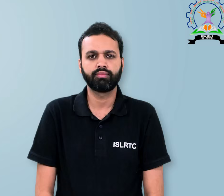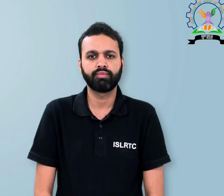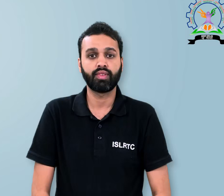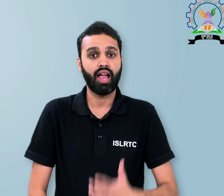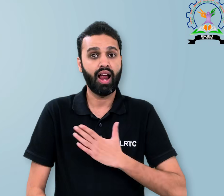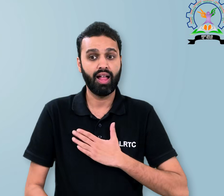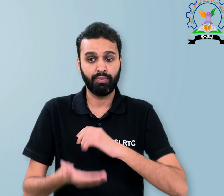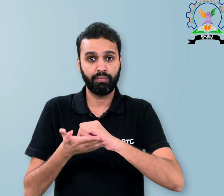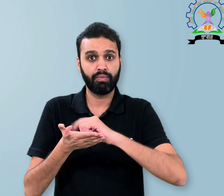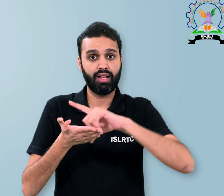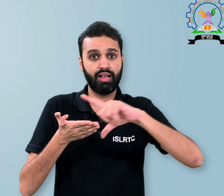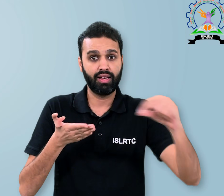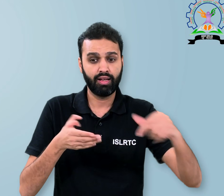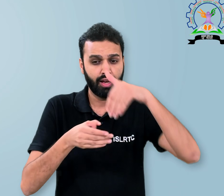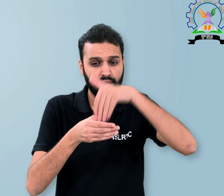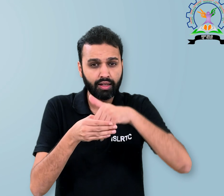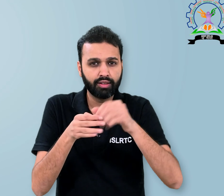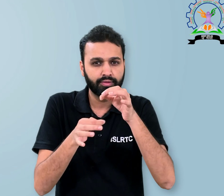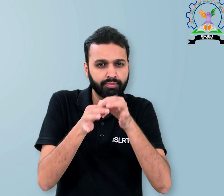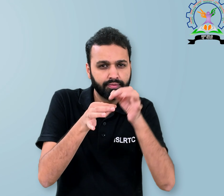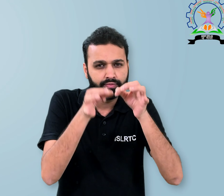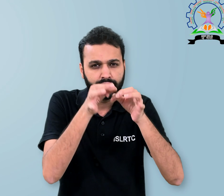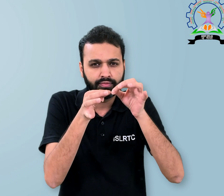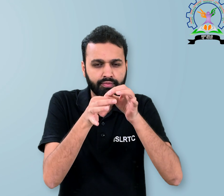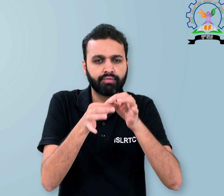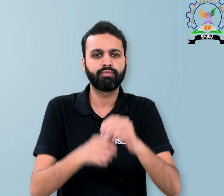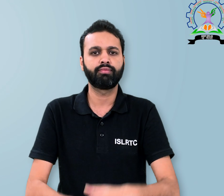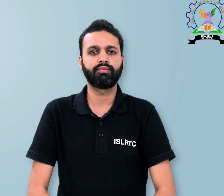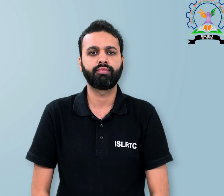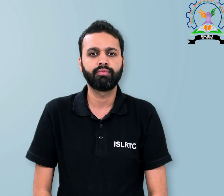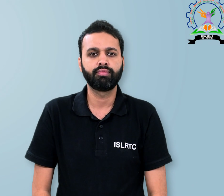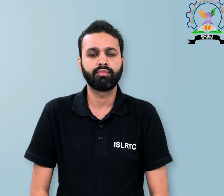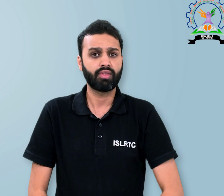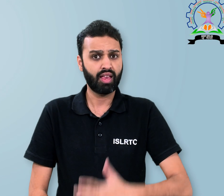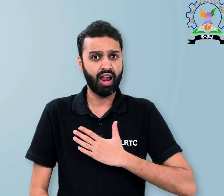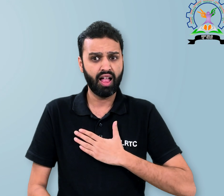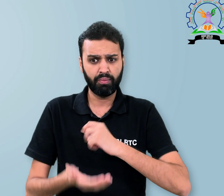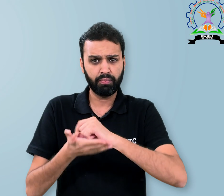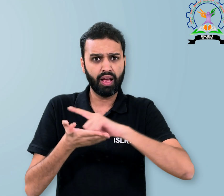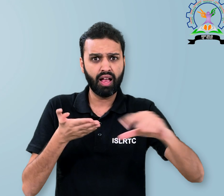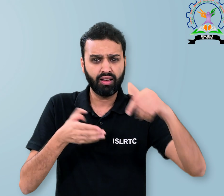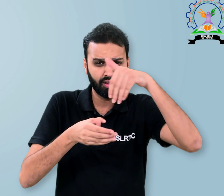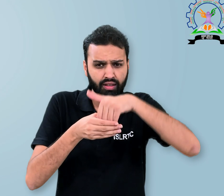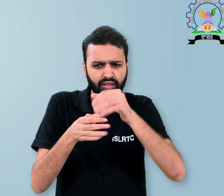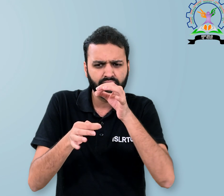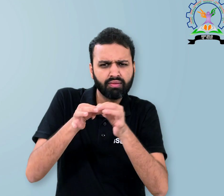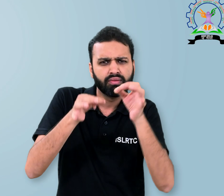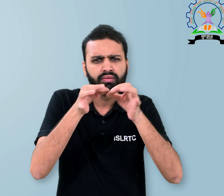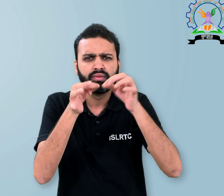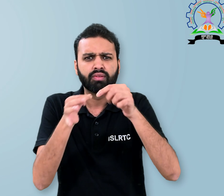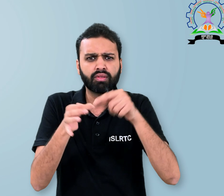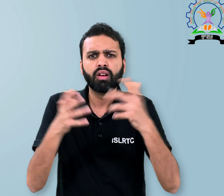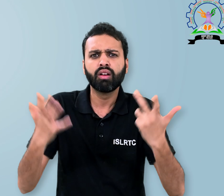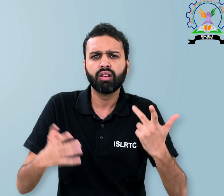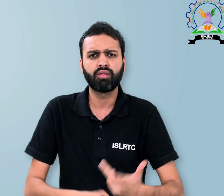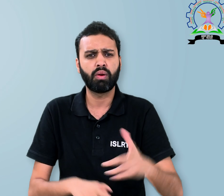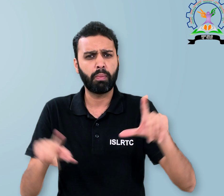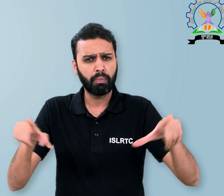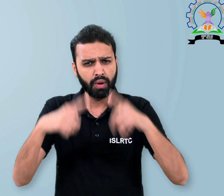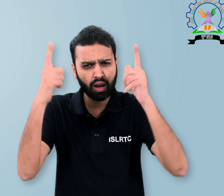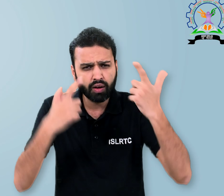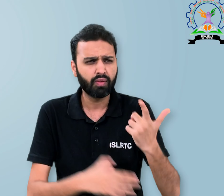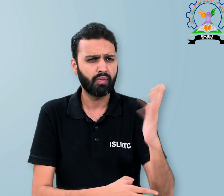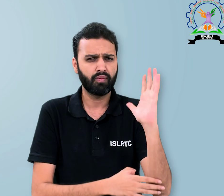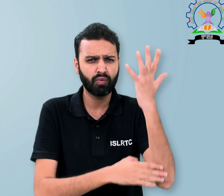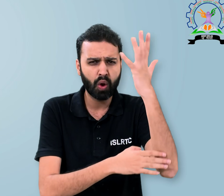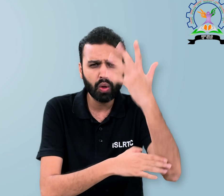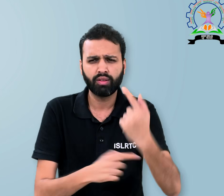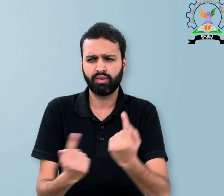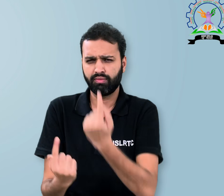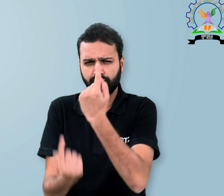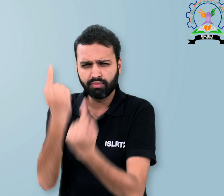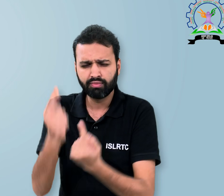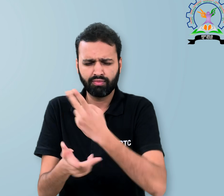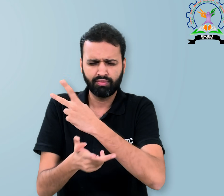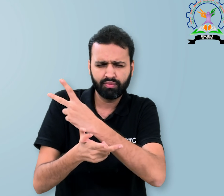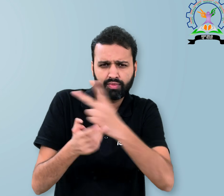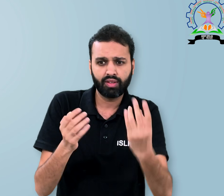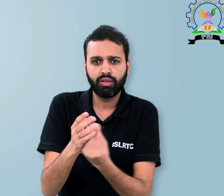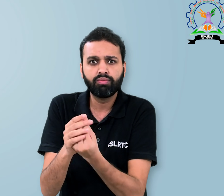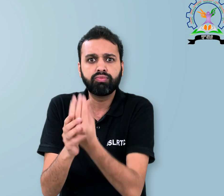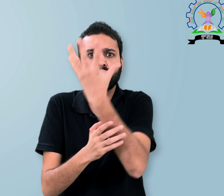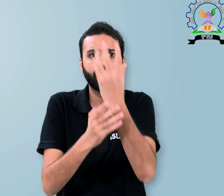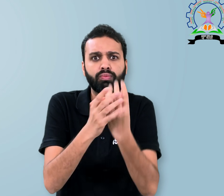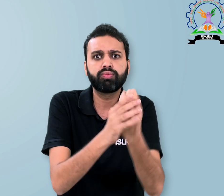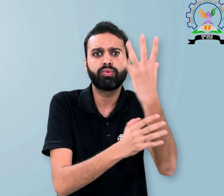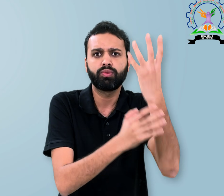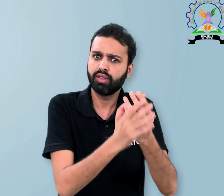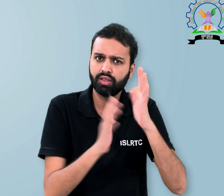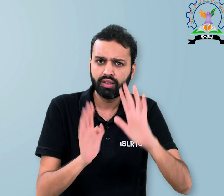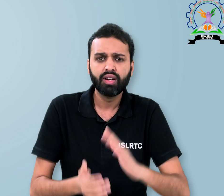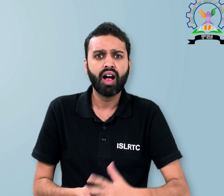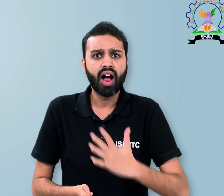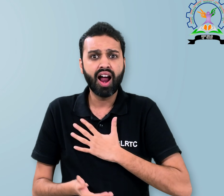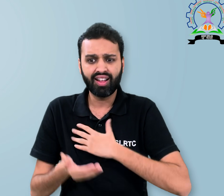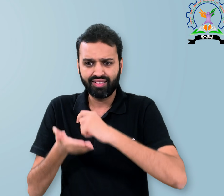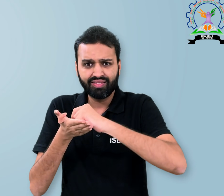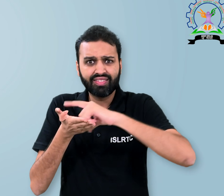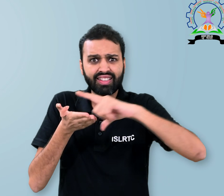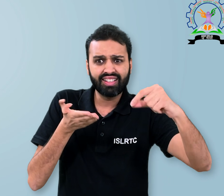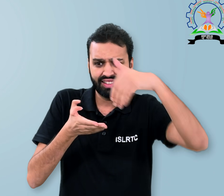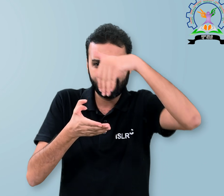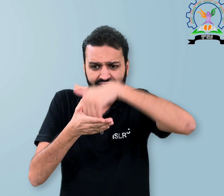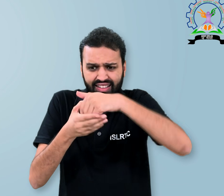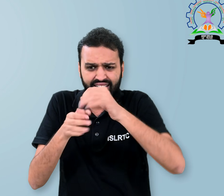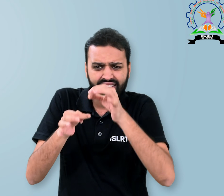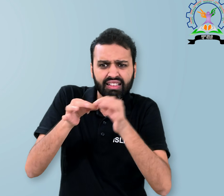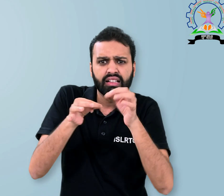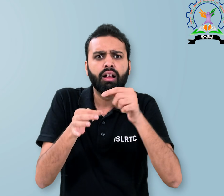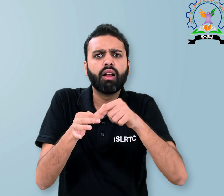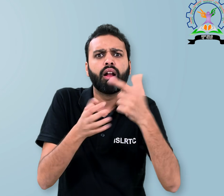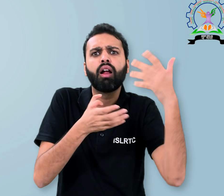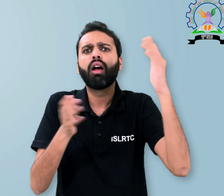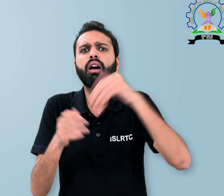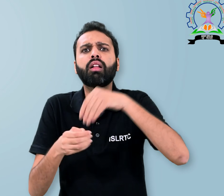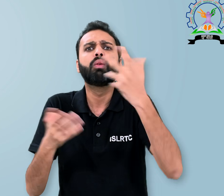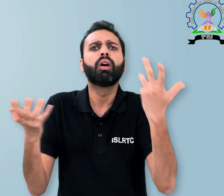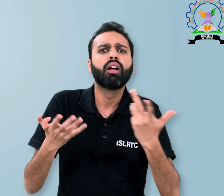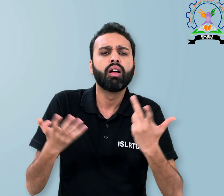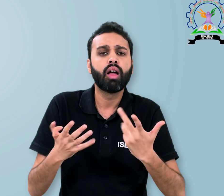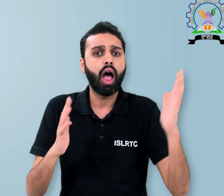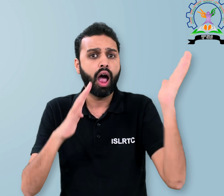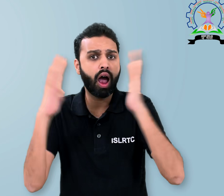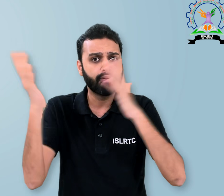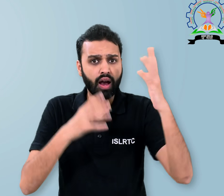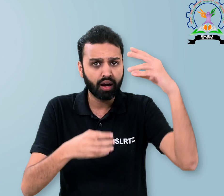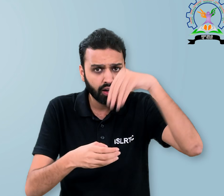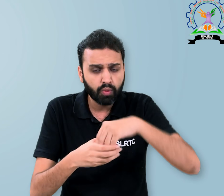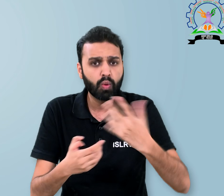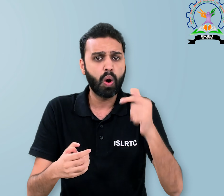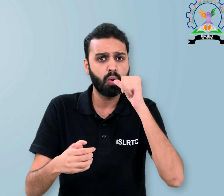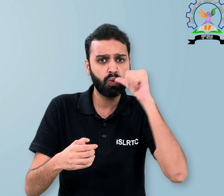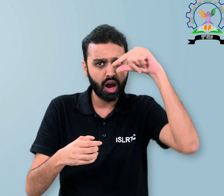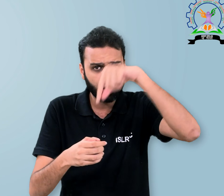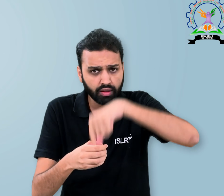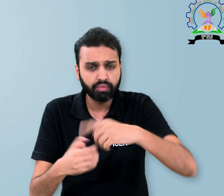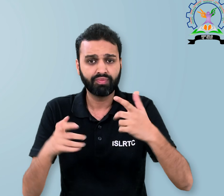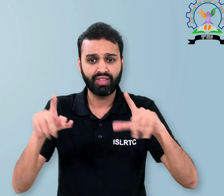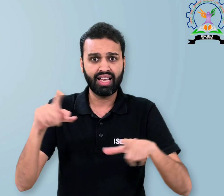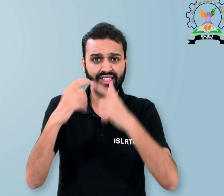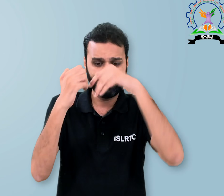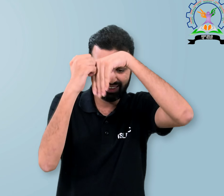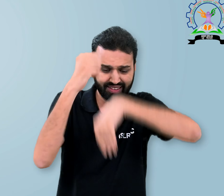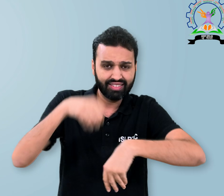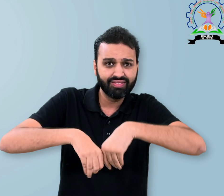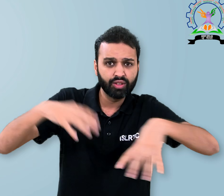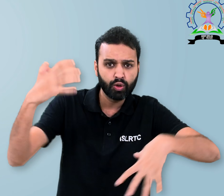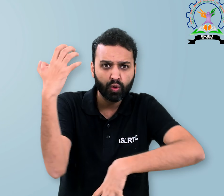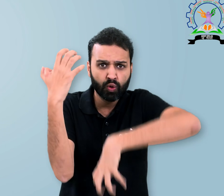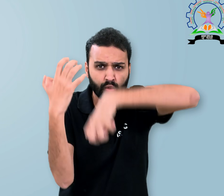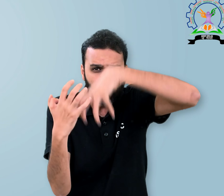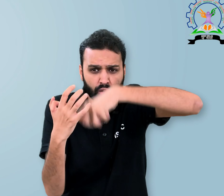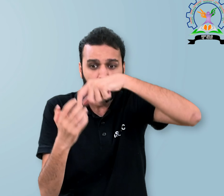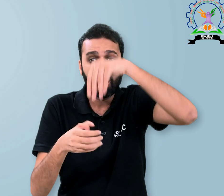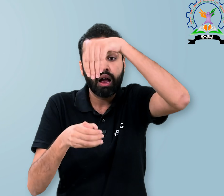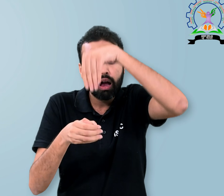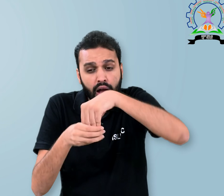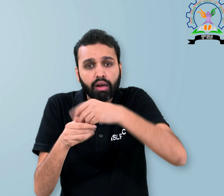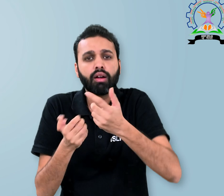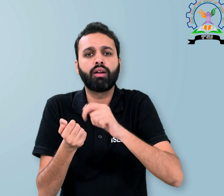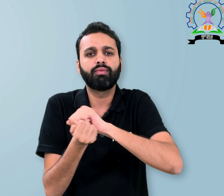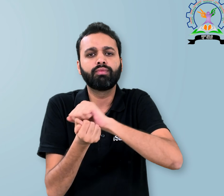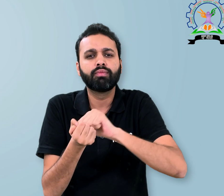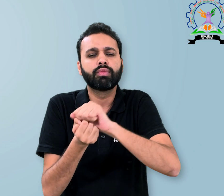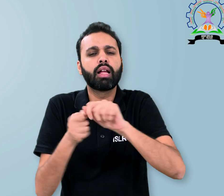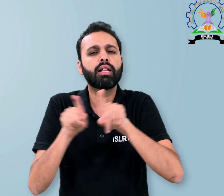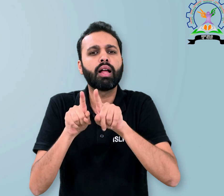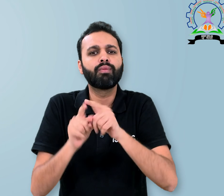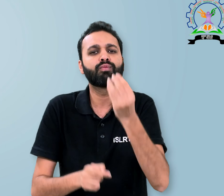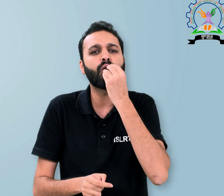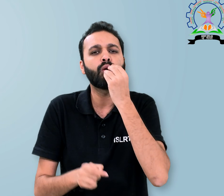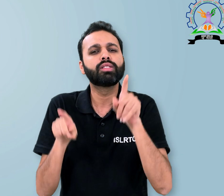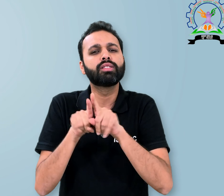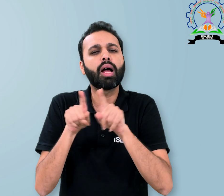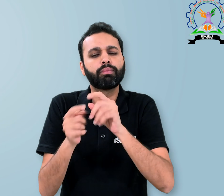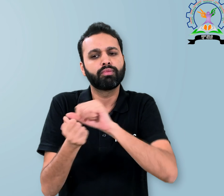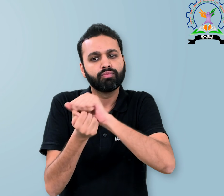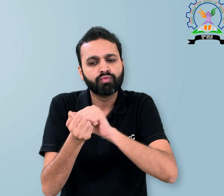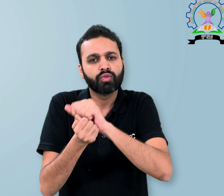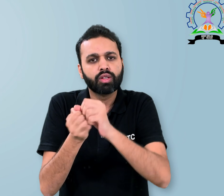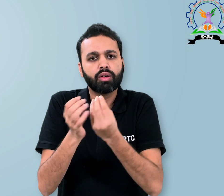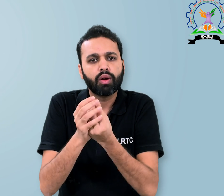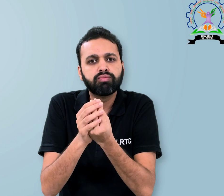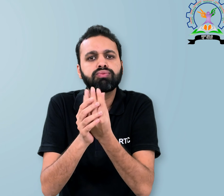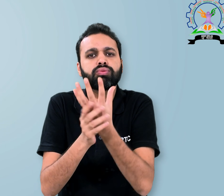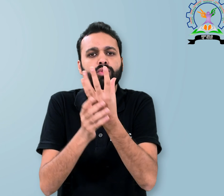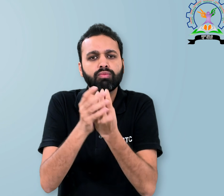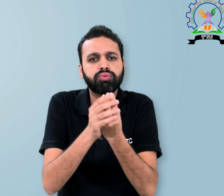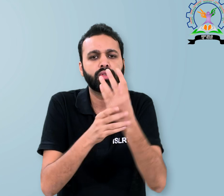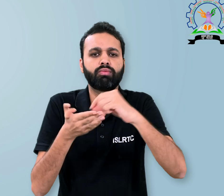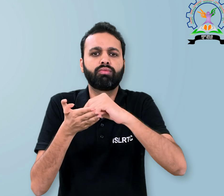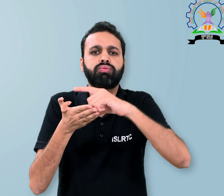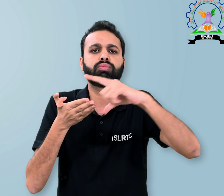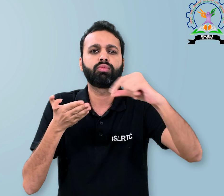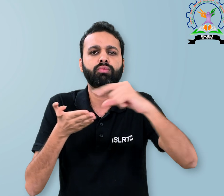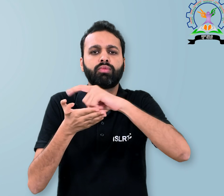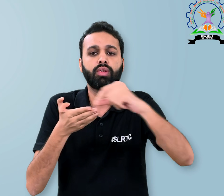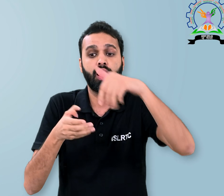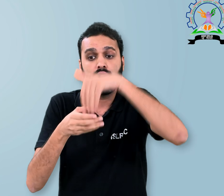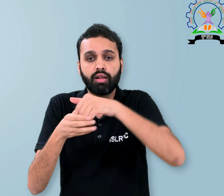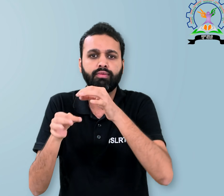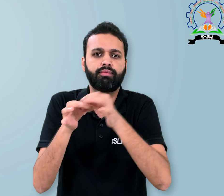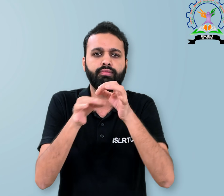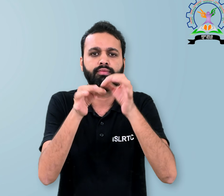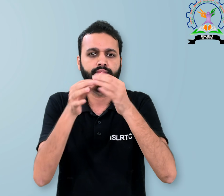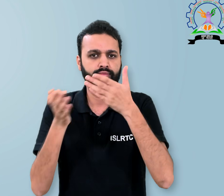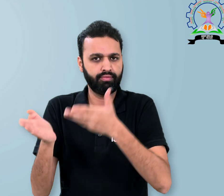Chloroplast A chloroplast is an organelle within the cells of plants and certain algae that is the site of photosynthesis.